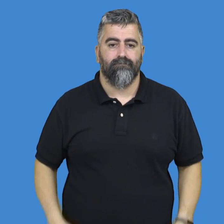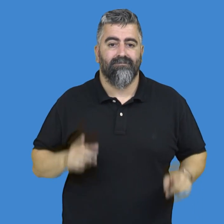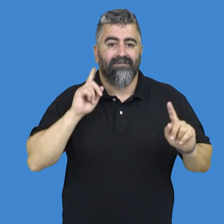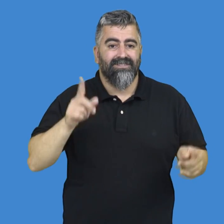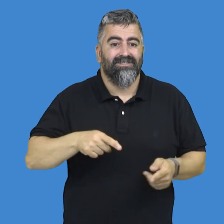caso